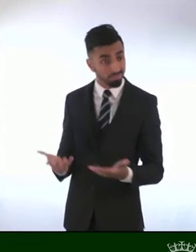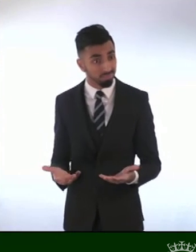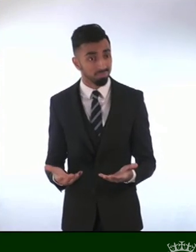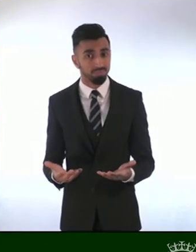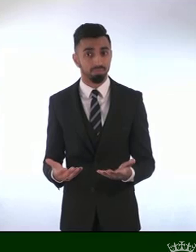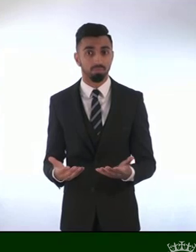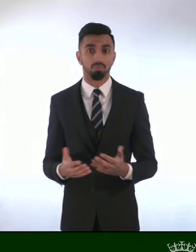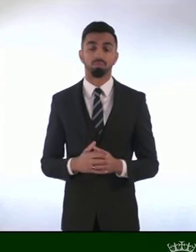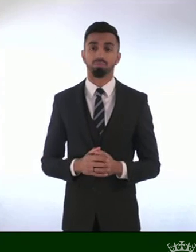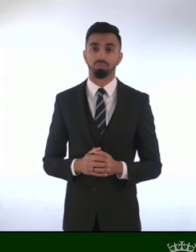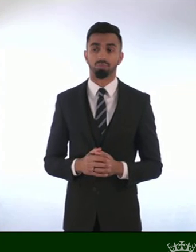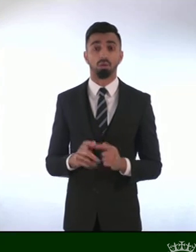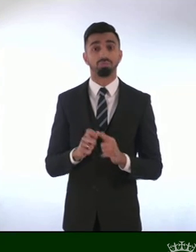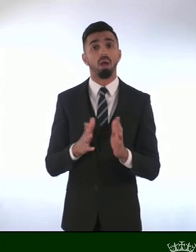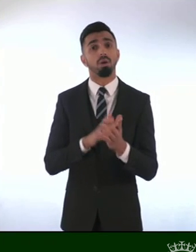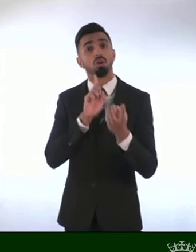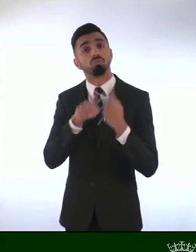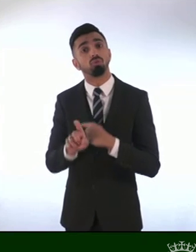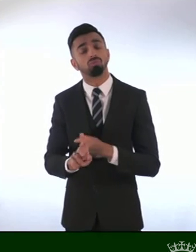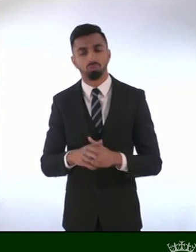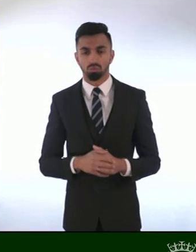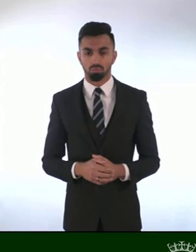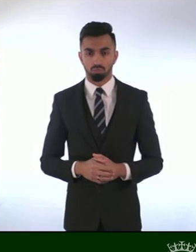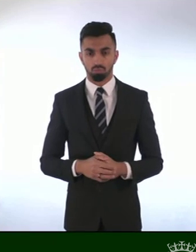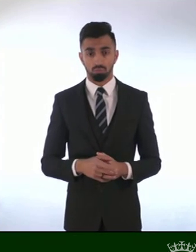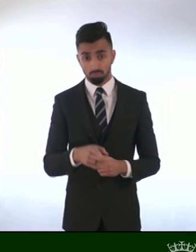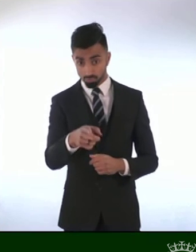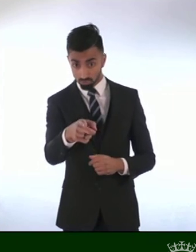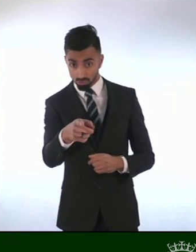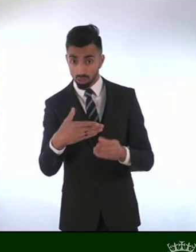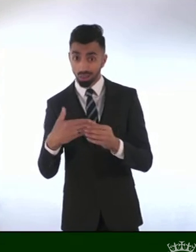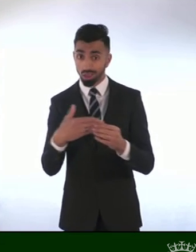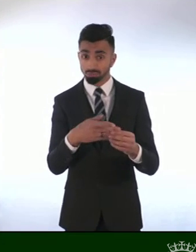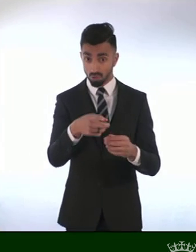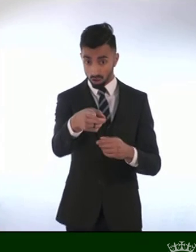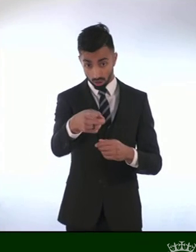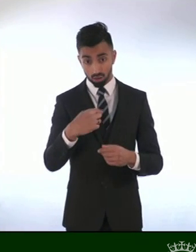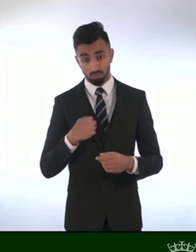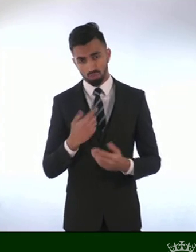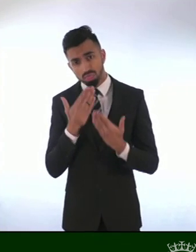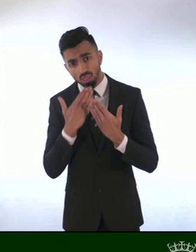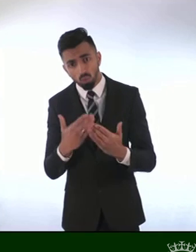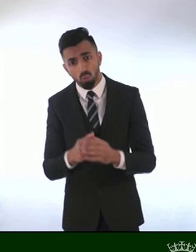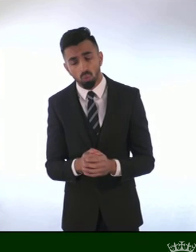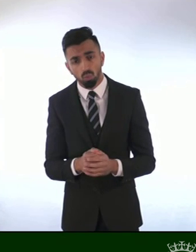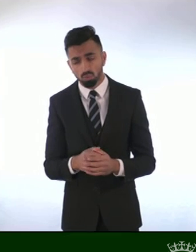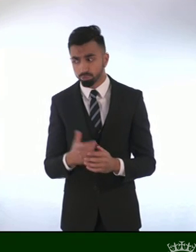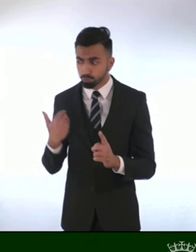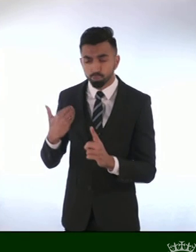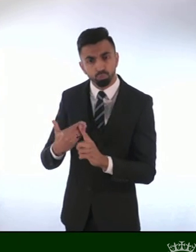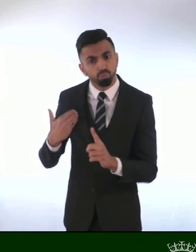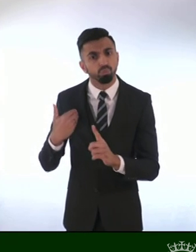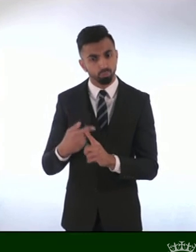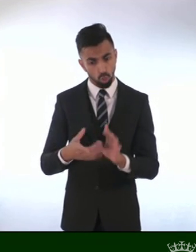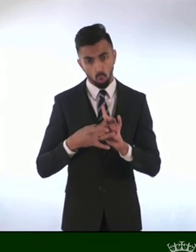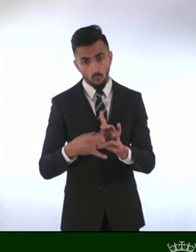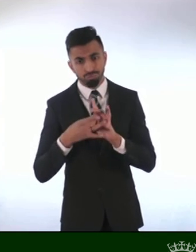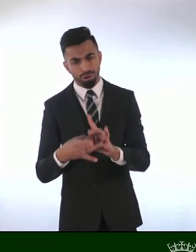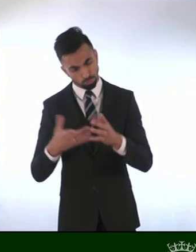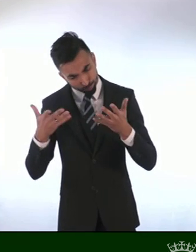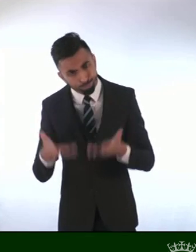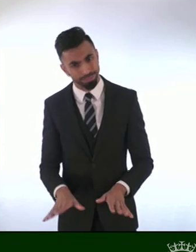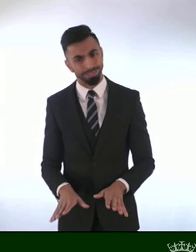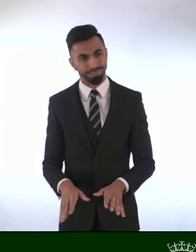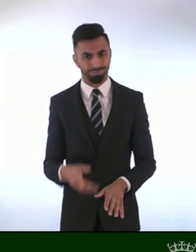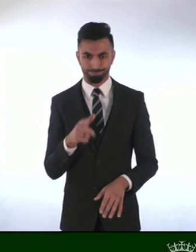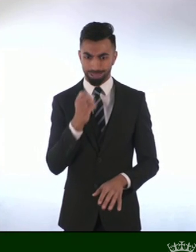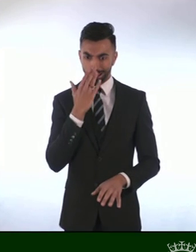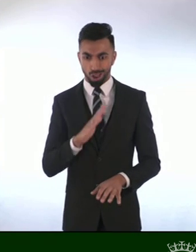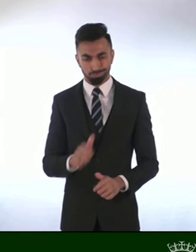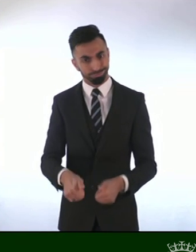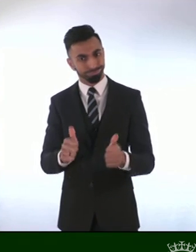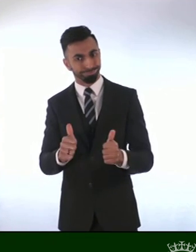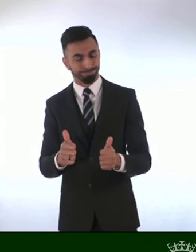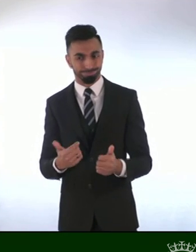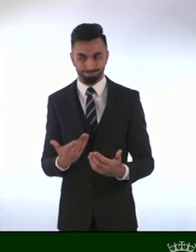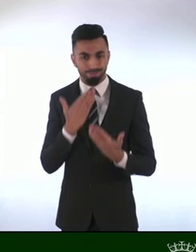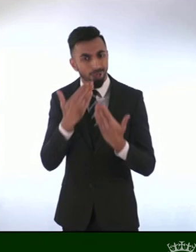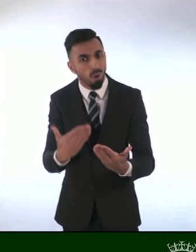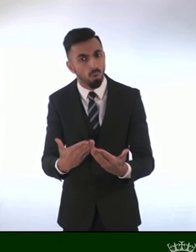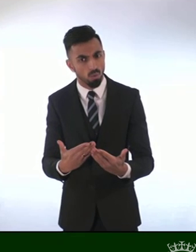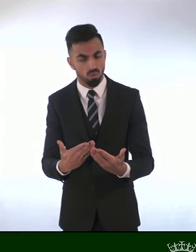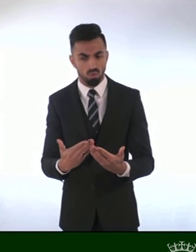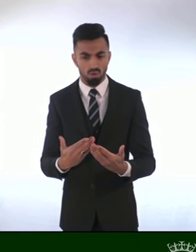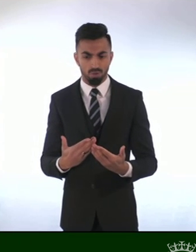I thank the right honourable Gentleman for the way in which the Opposition have approached the issue generally and for the co-operation so far between our Front Benches on this matter.